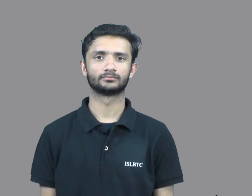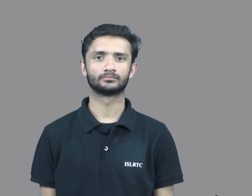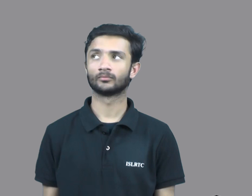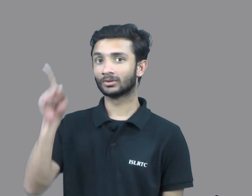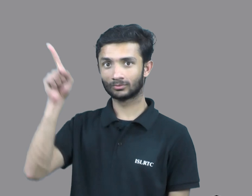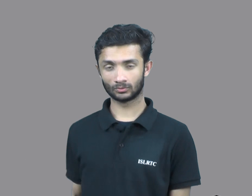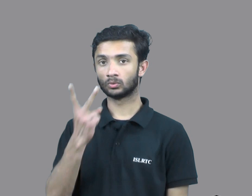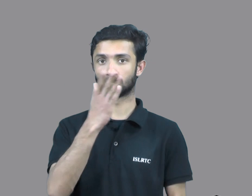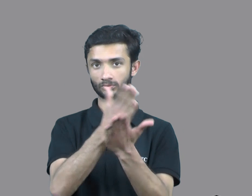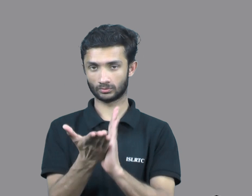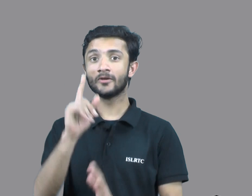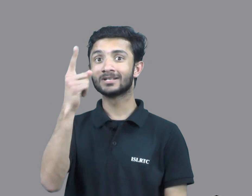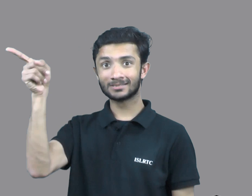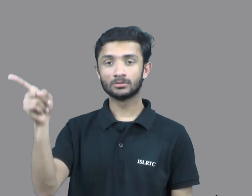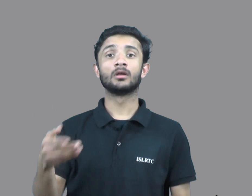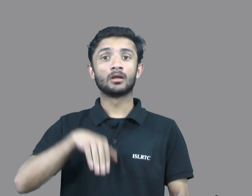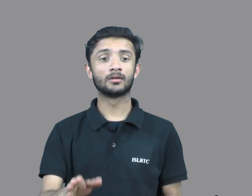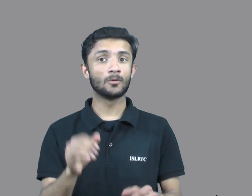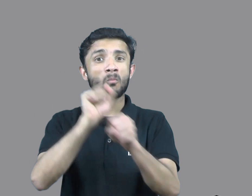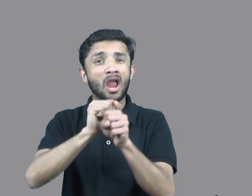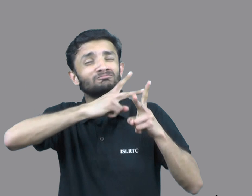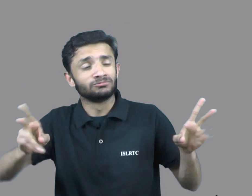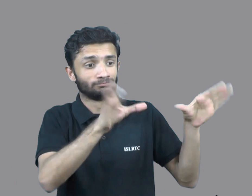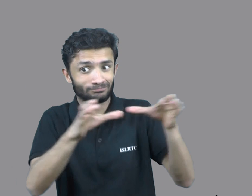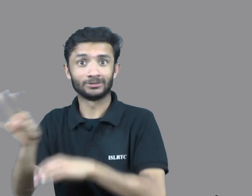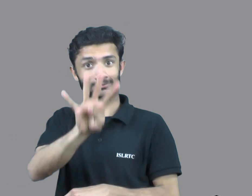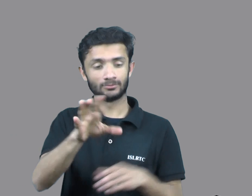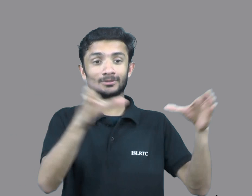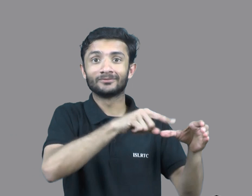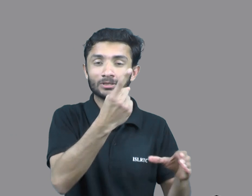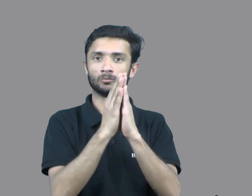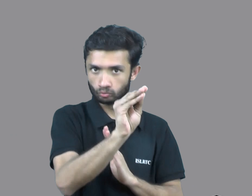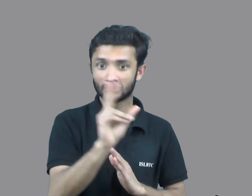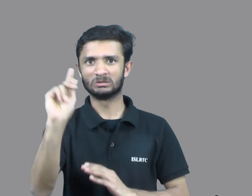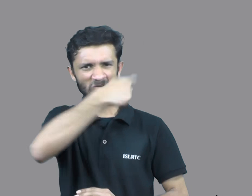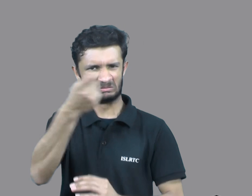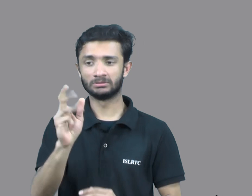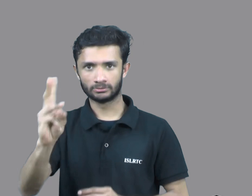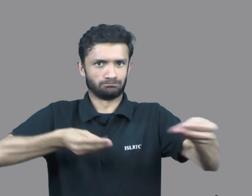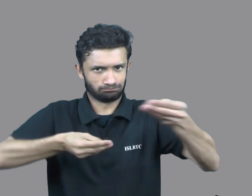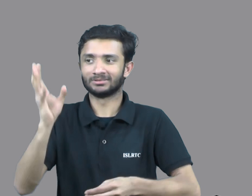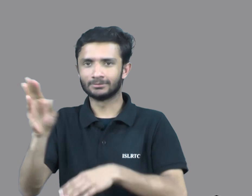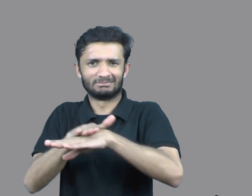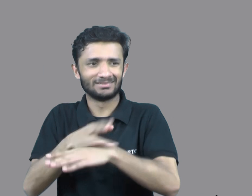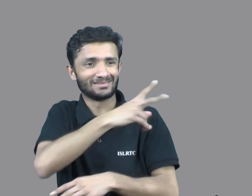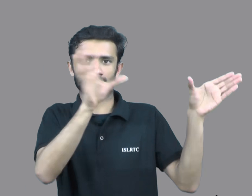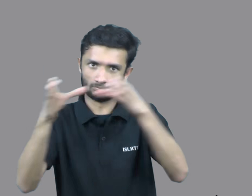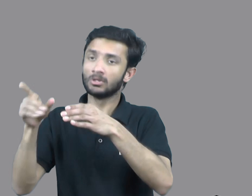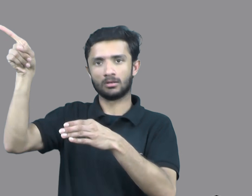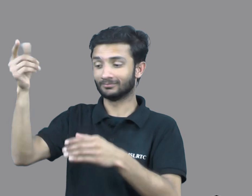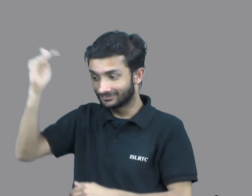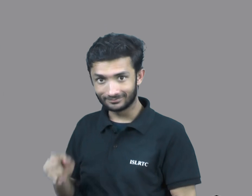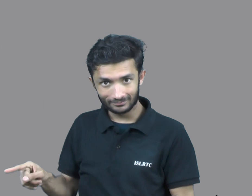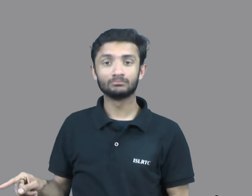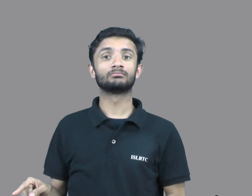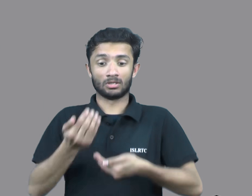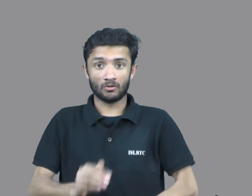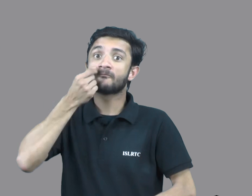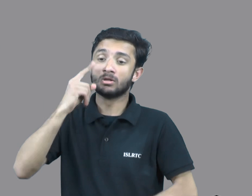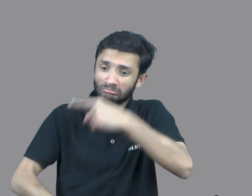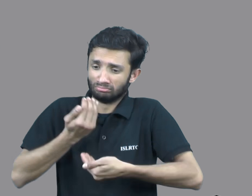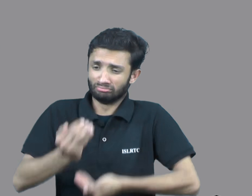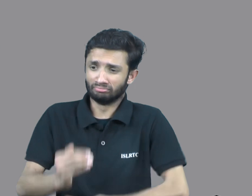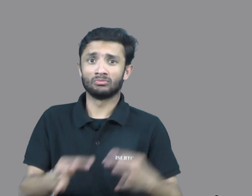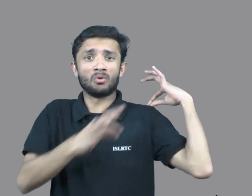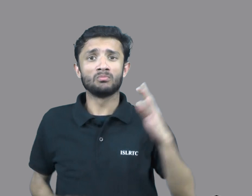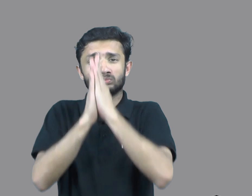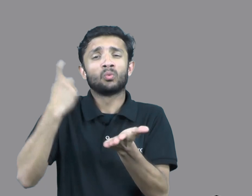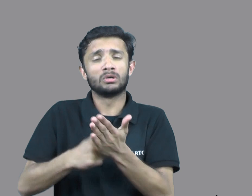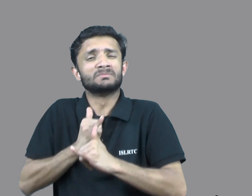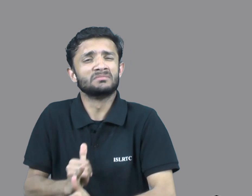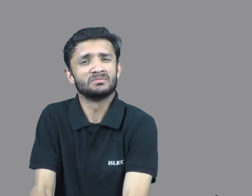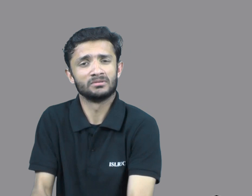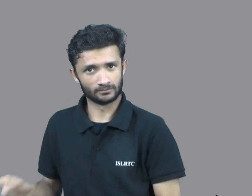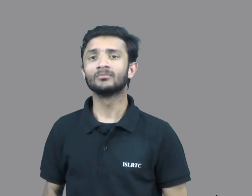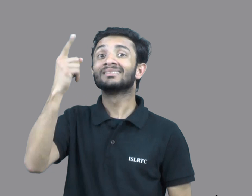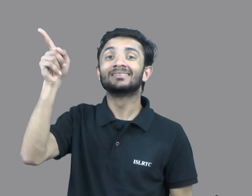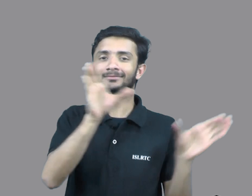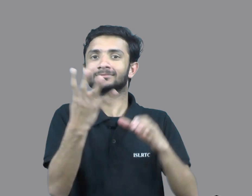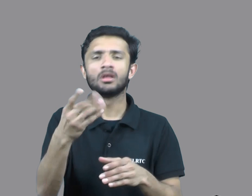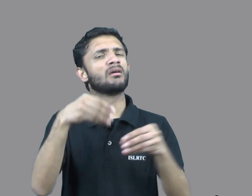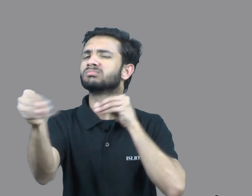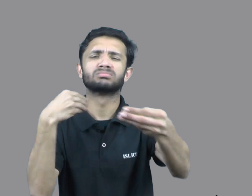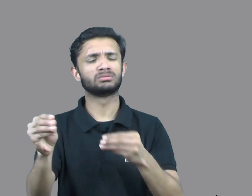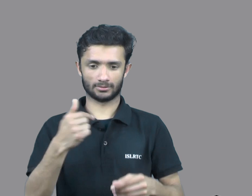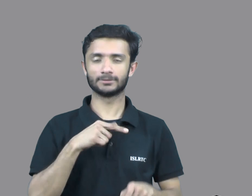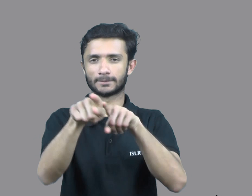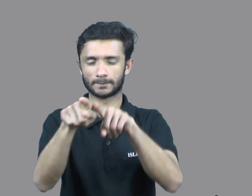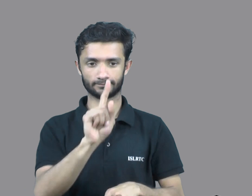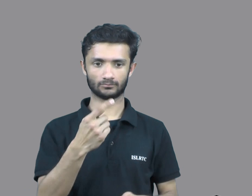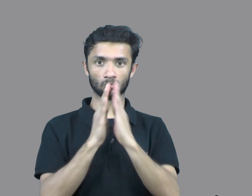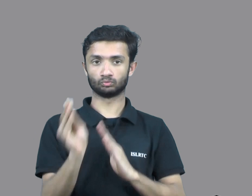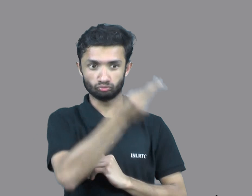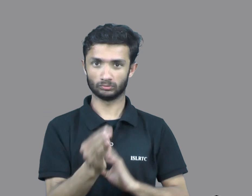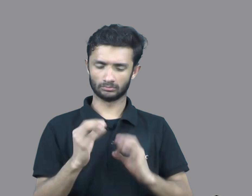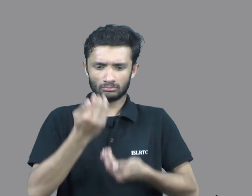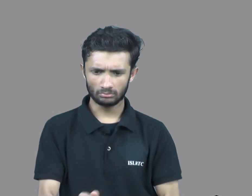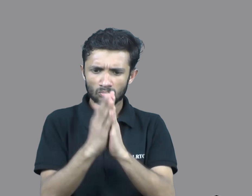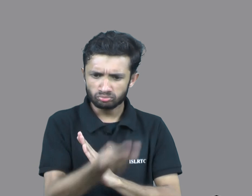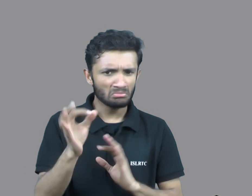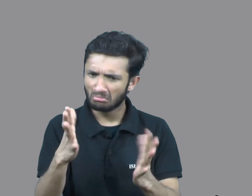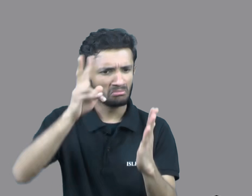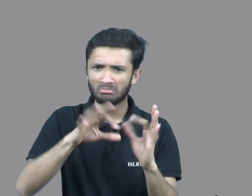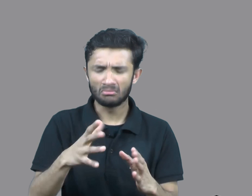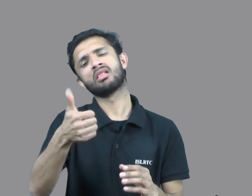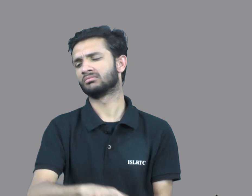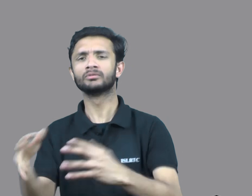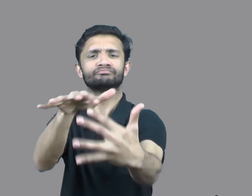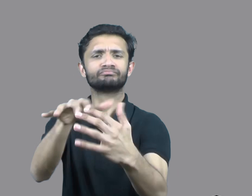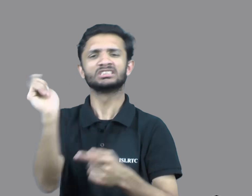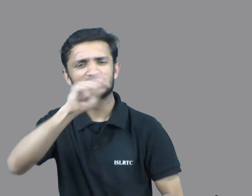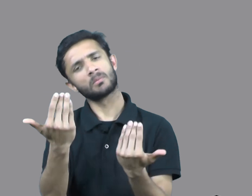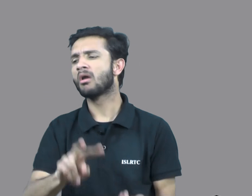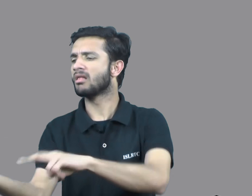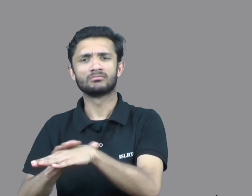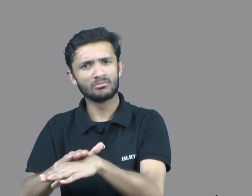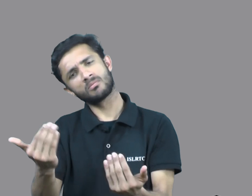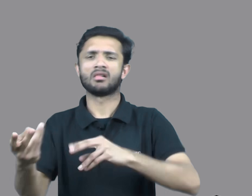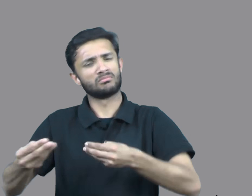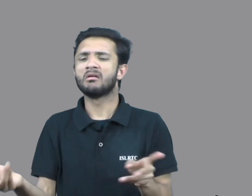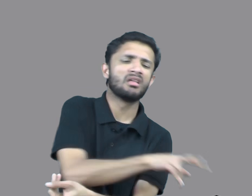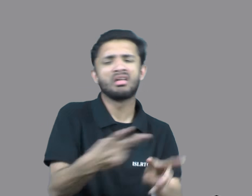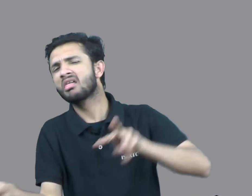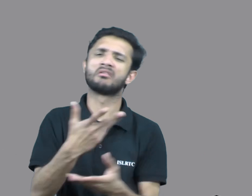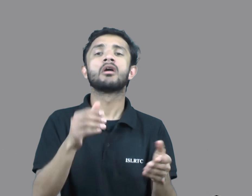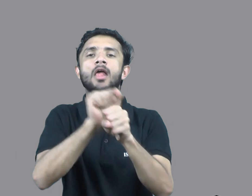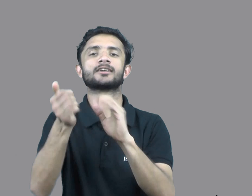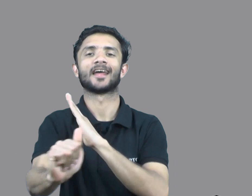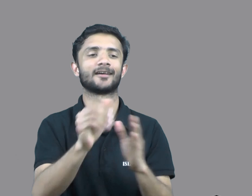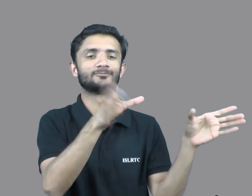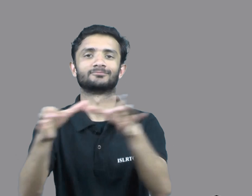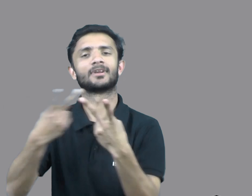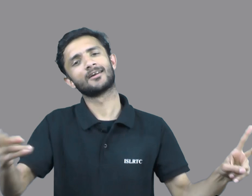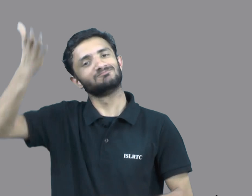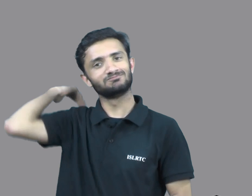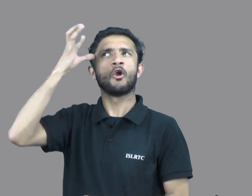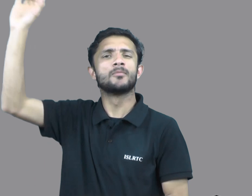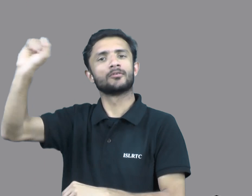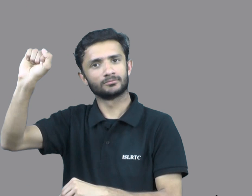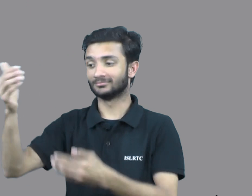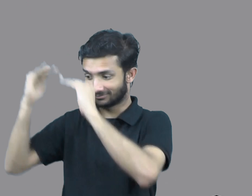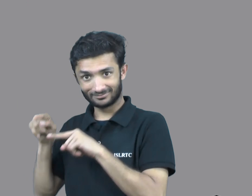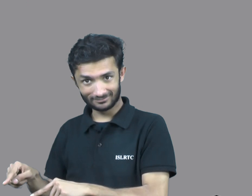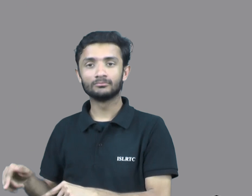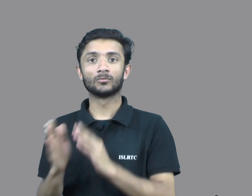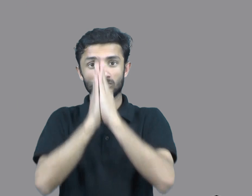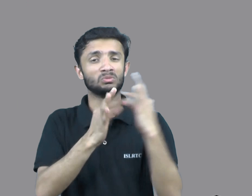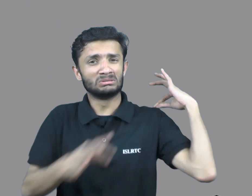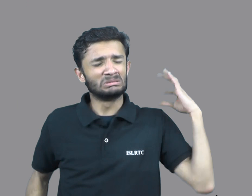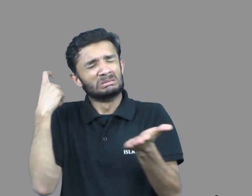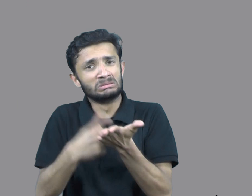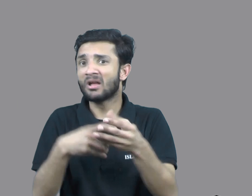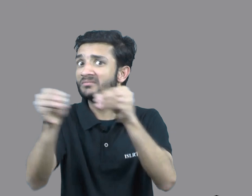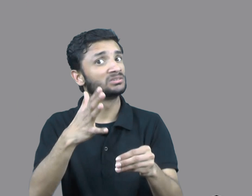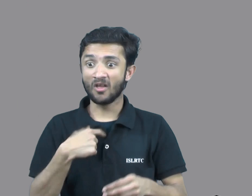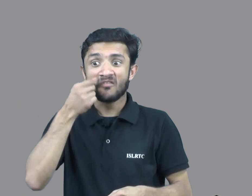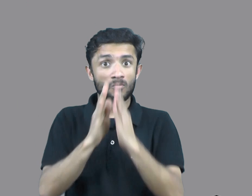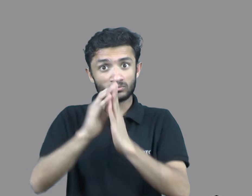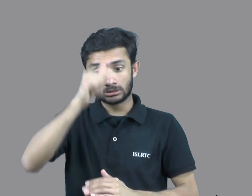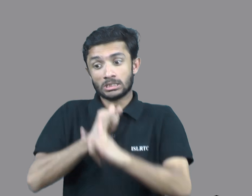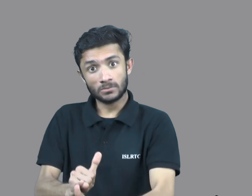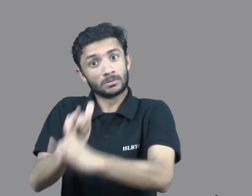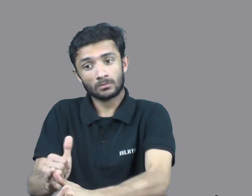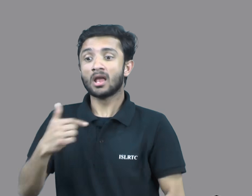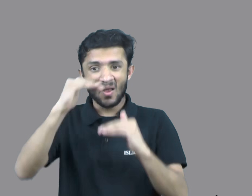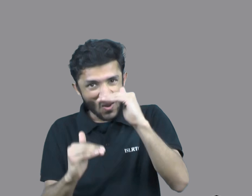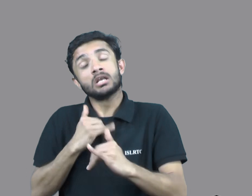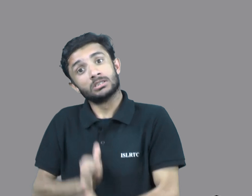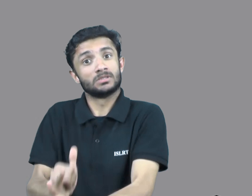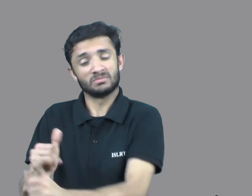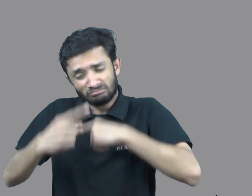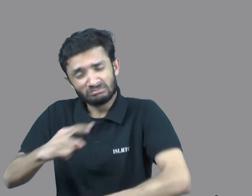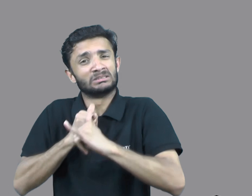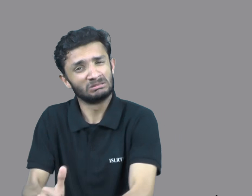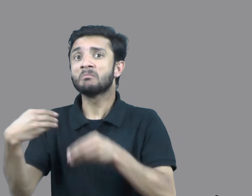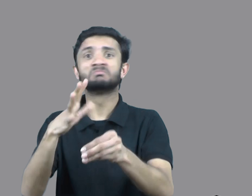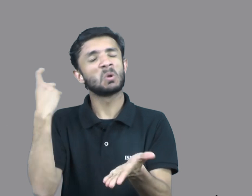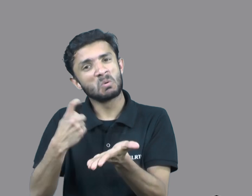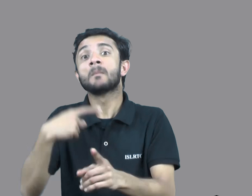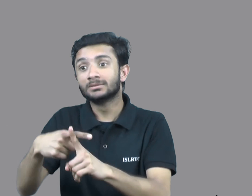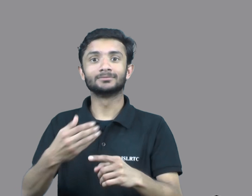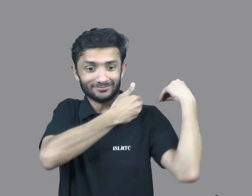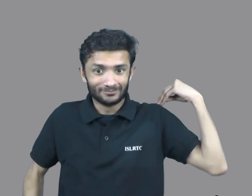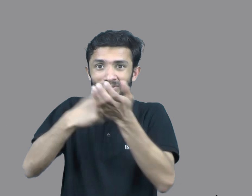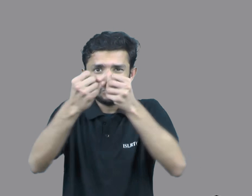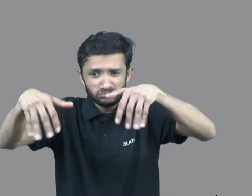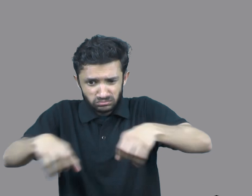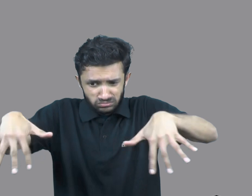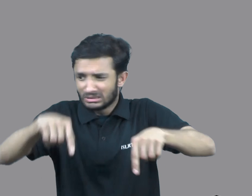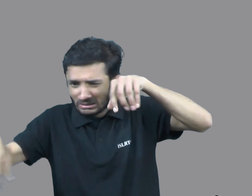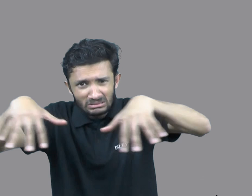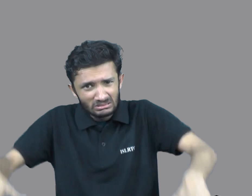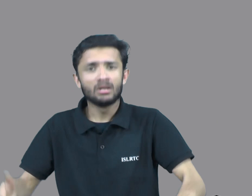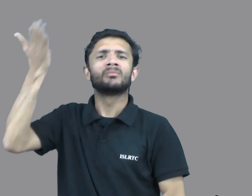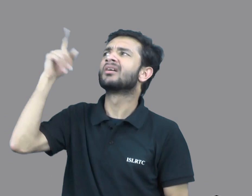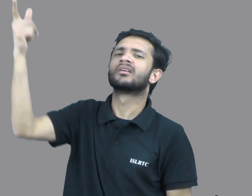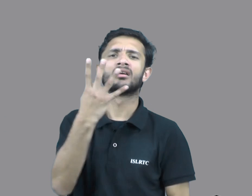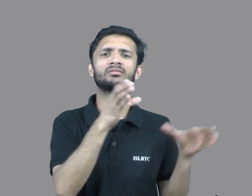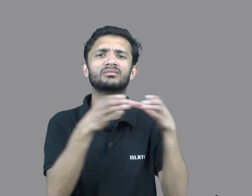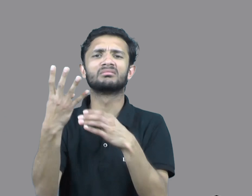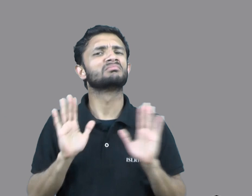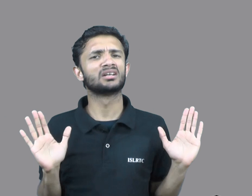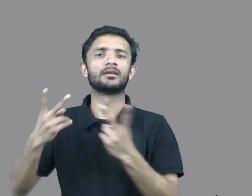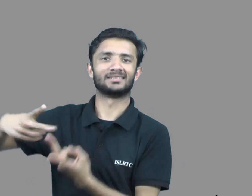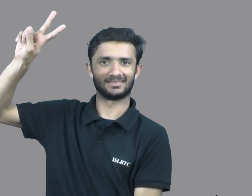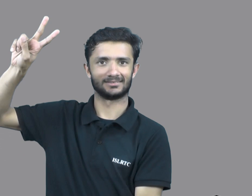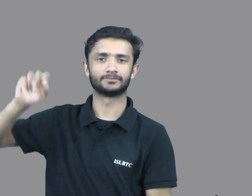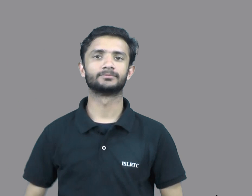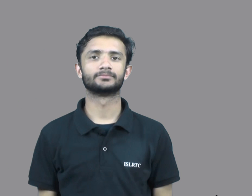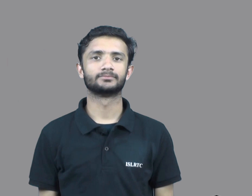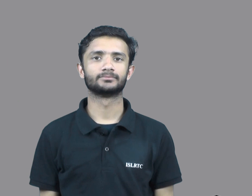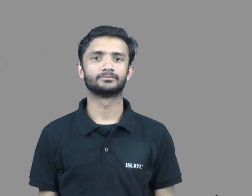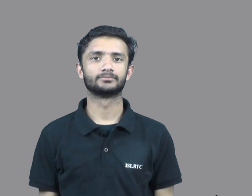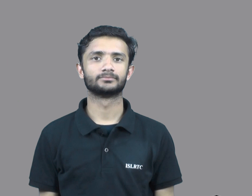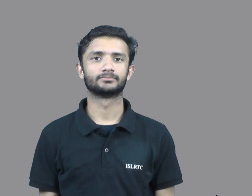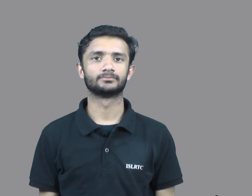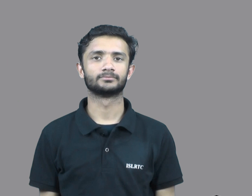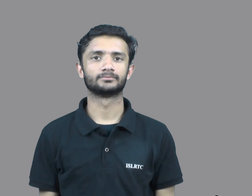Varna and Caste